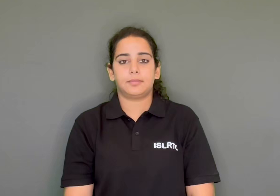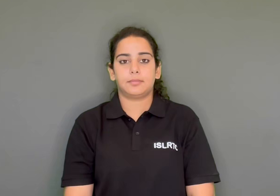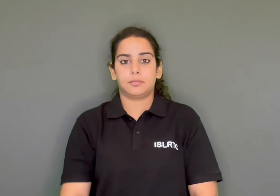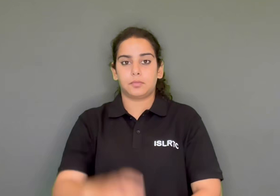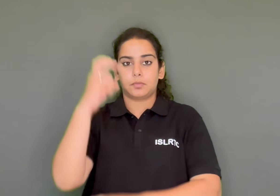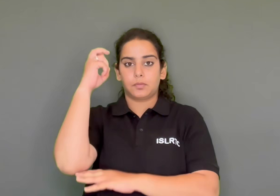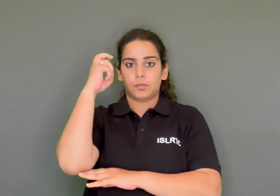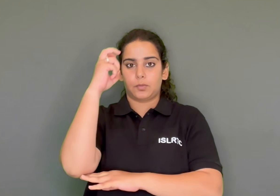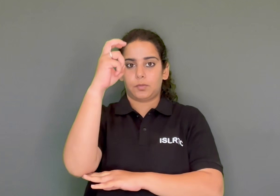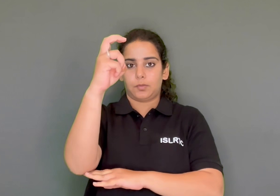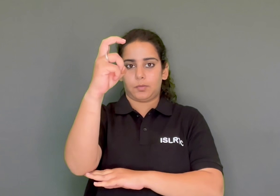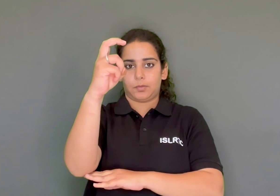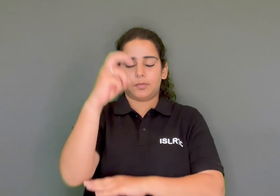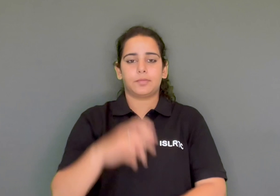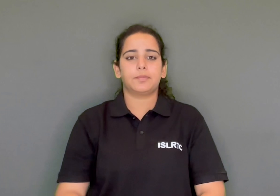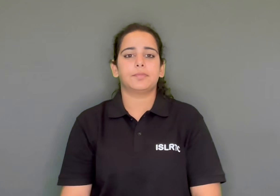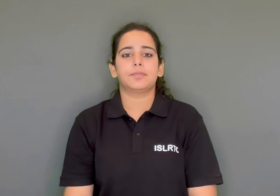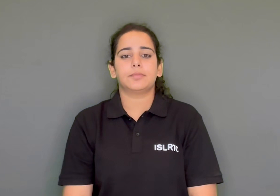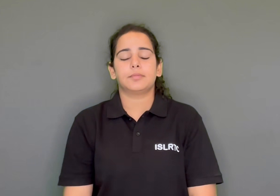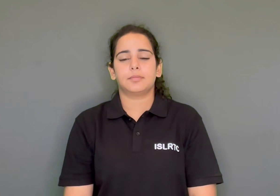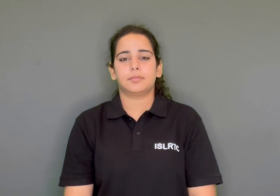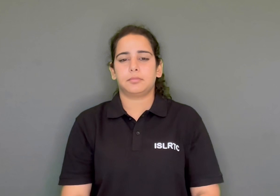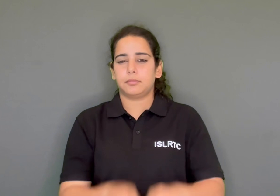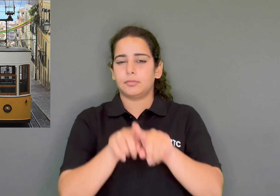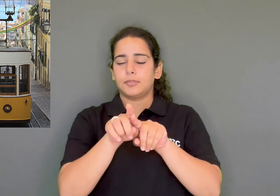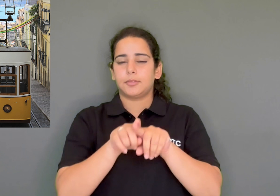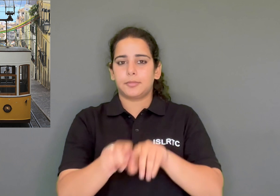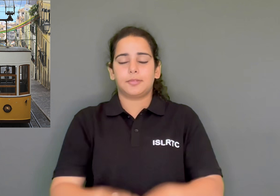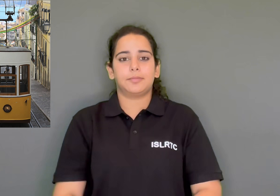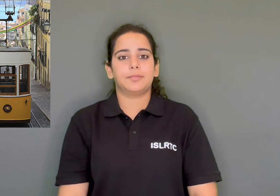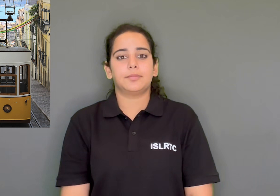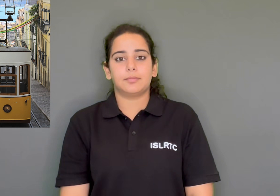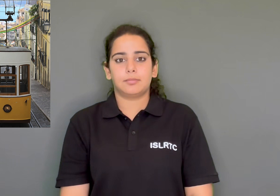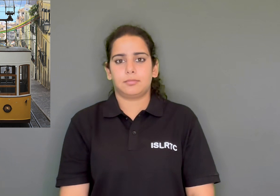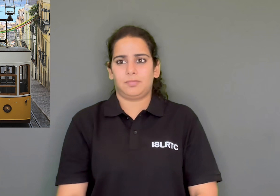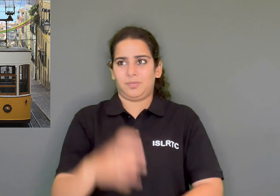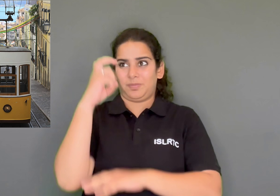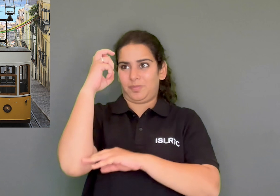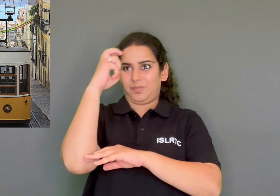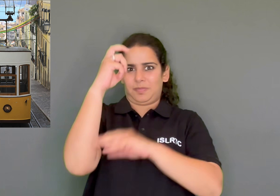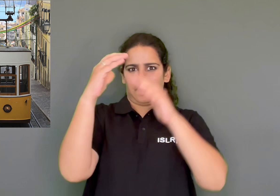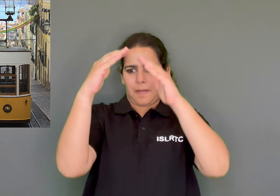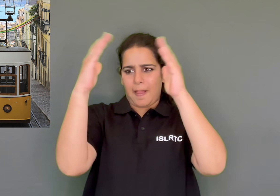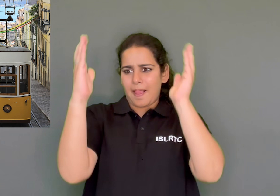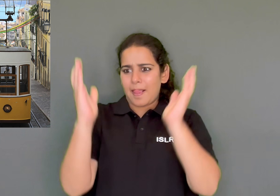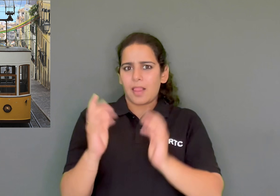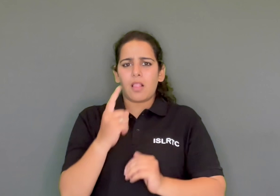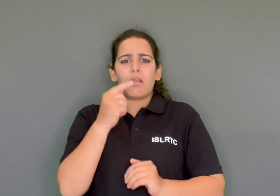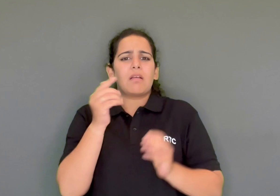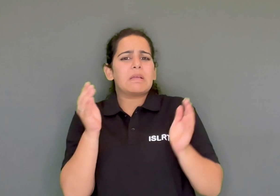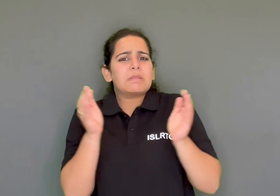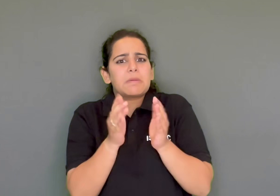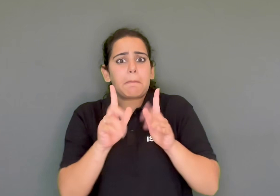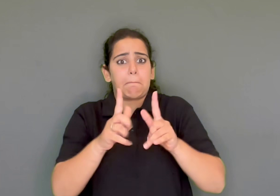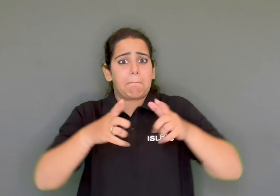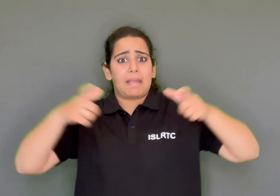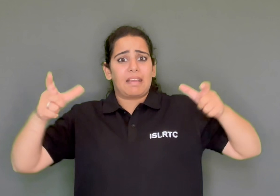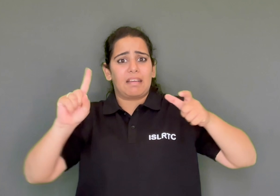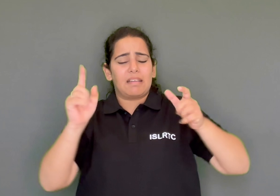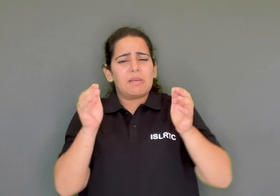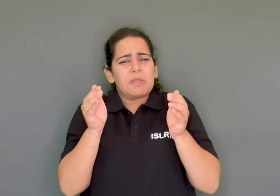Cable cart A small trolley moving with wire from one place to another